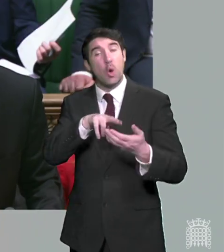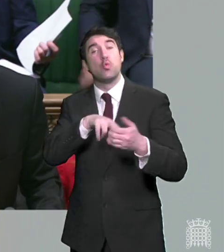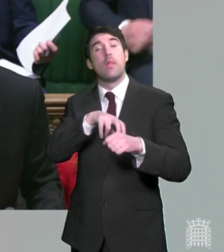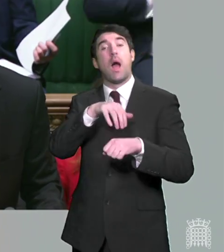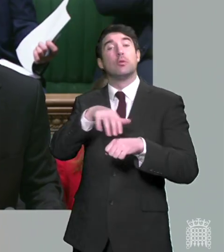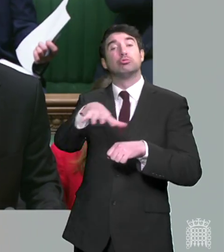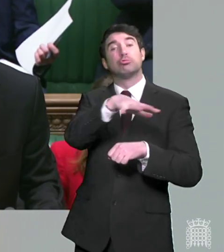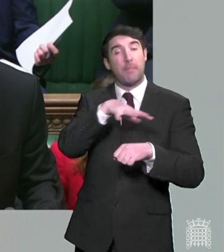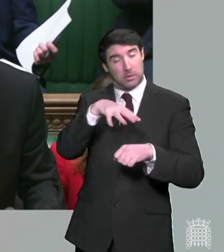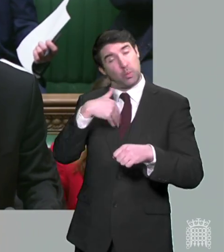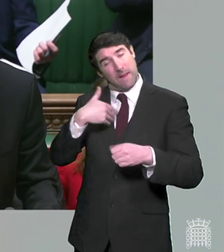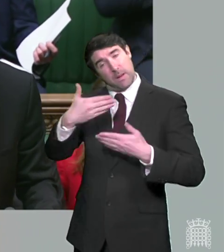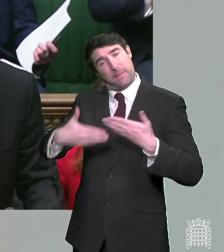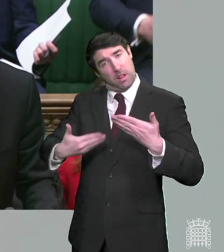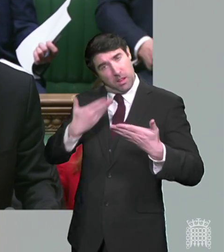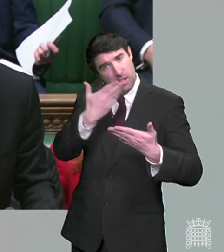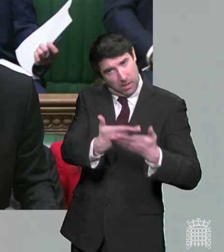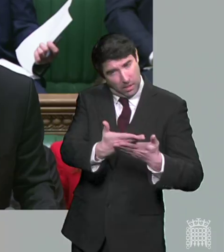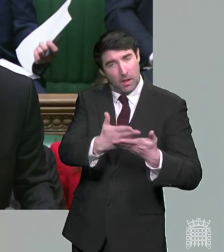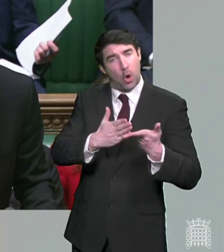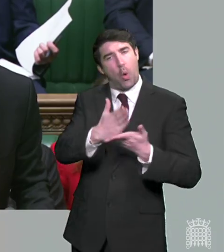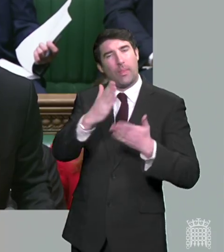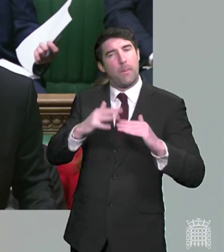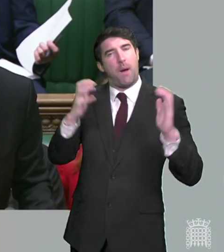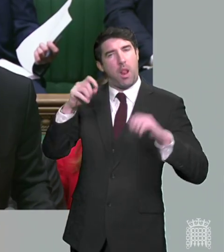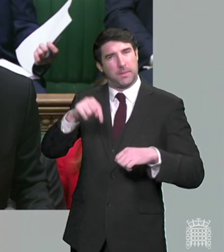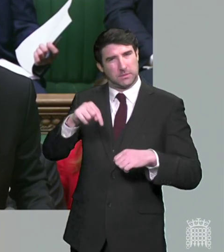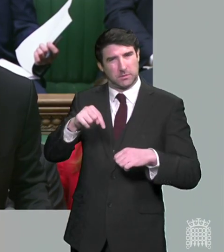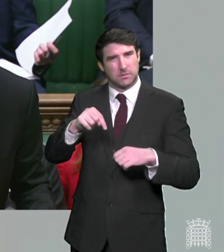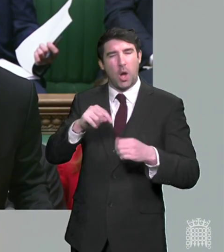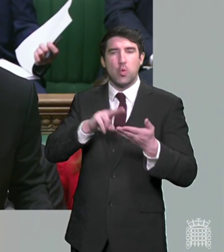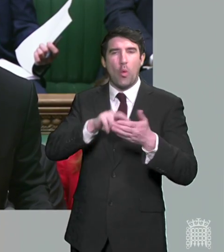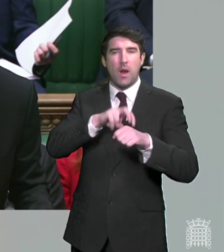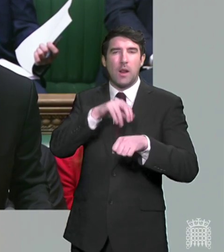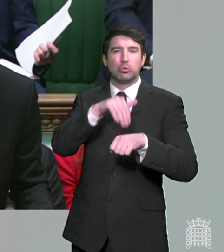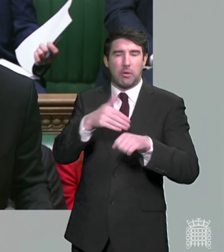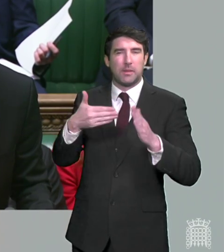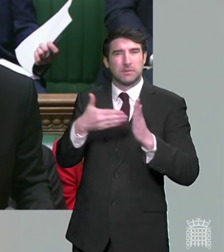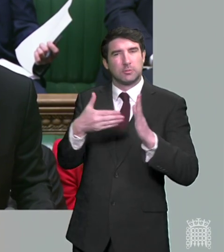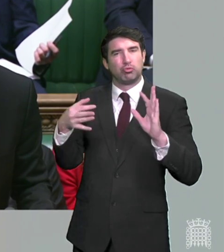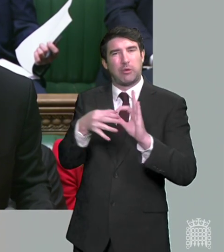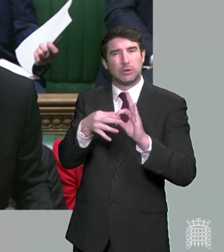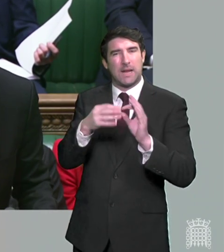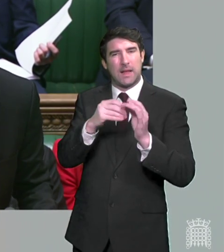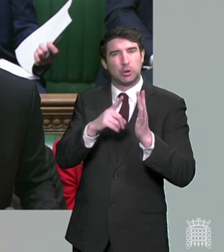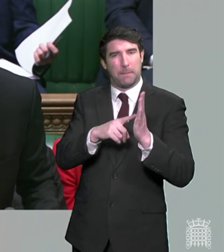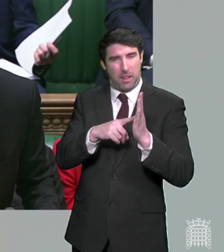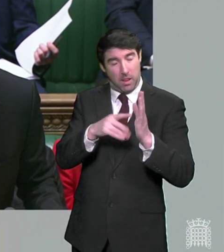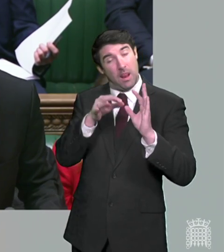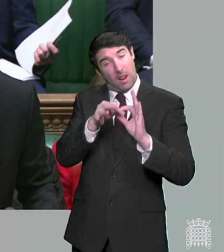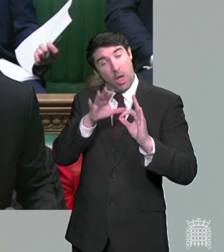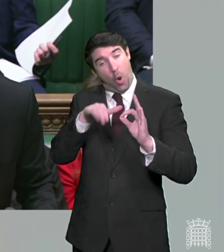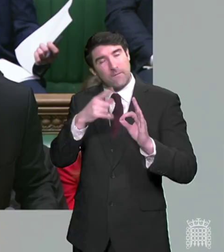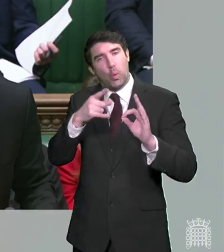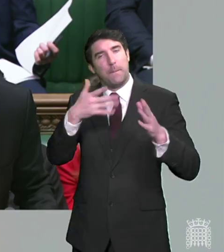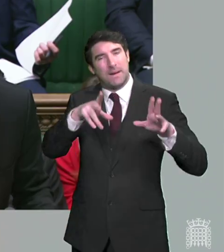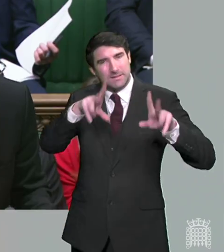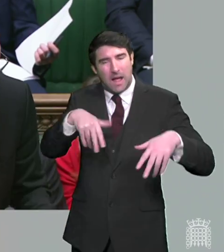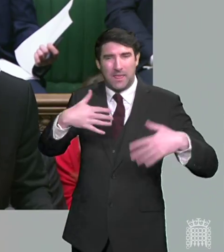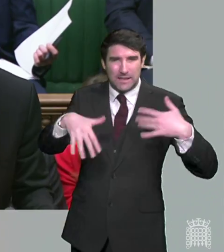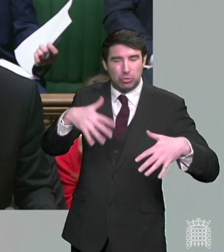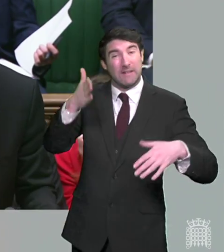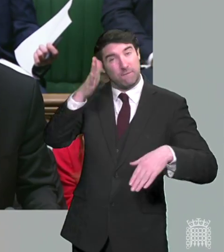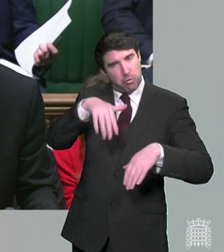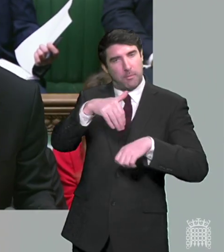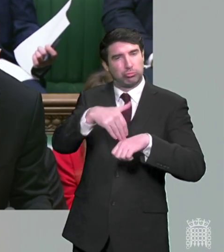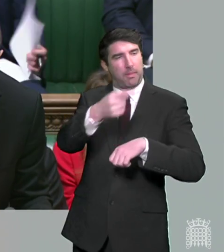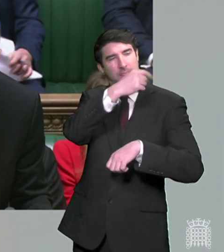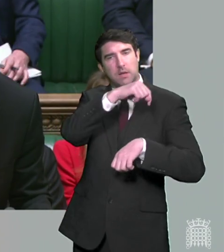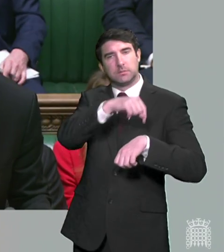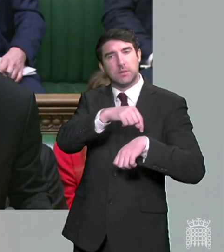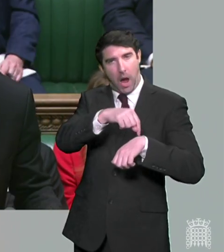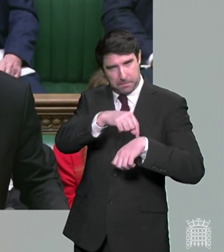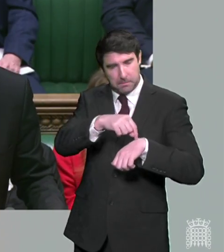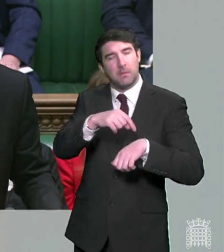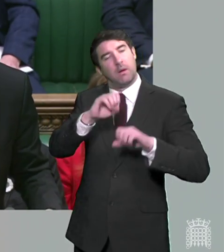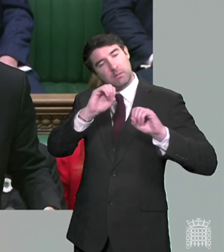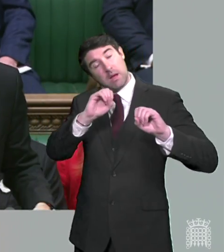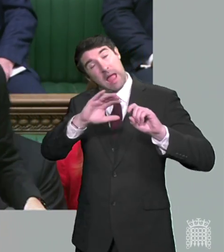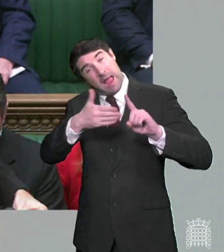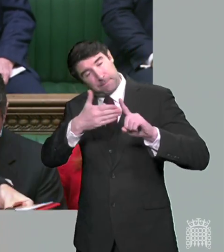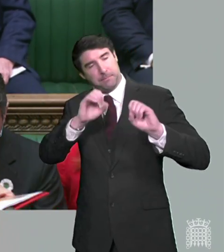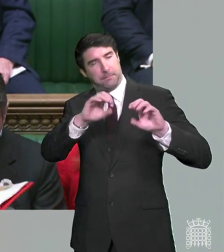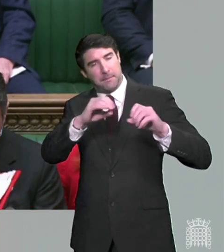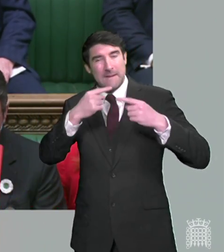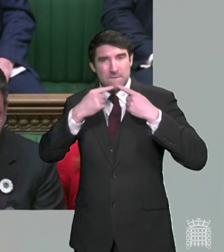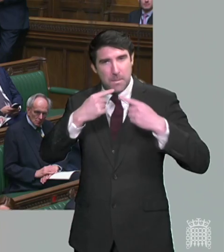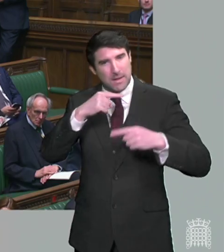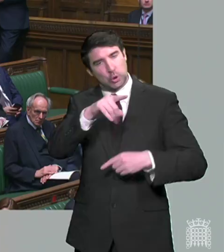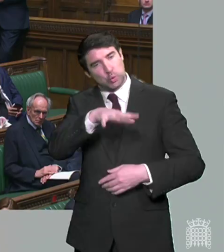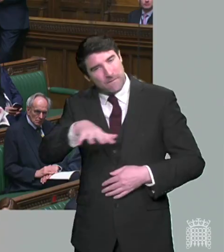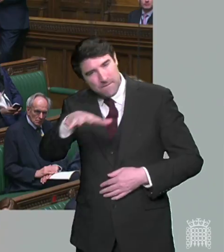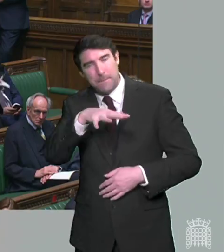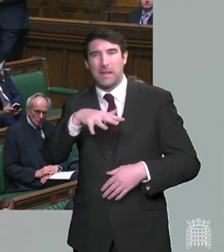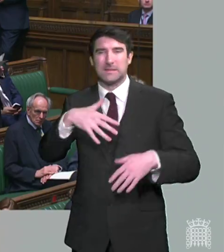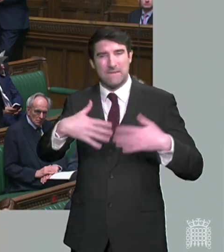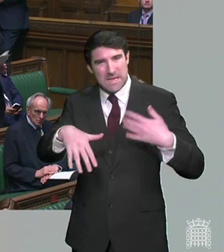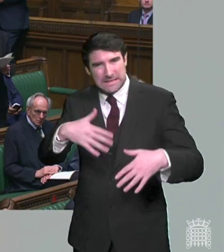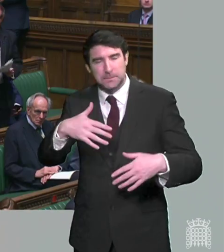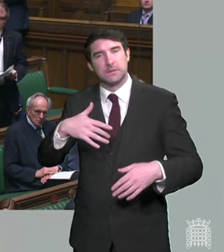The Northern Ireland Troubles Bill, which is continuing its passage through Parliament, will establish an independent body to conduct reviews into troubles-related deaths and serious injuries, with the primary objective of providing information to families and to victims and survivors.